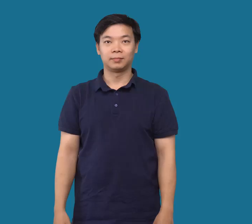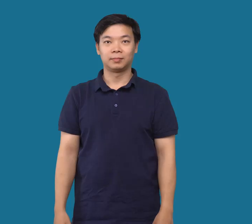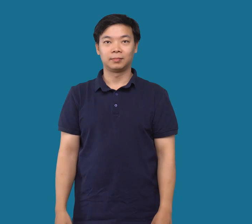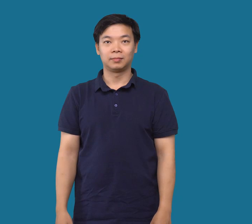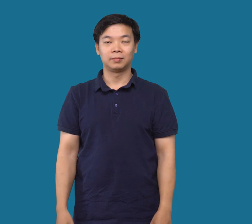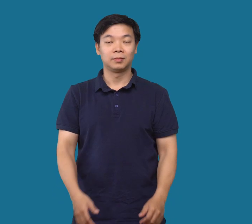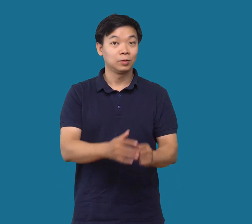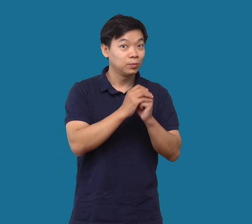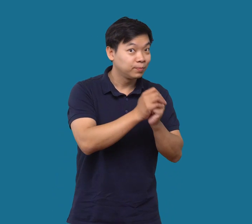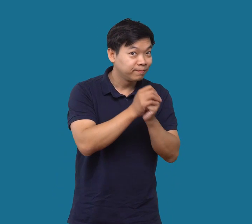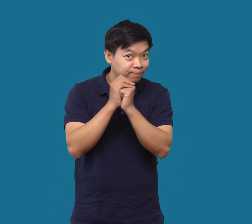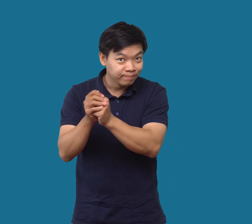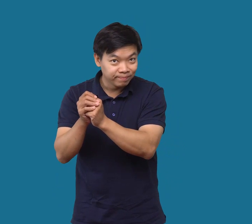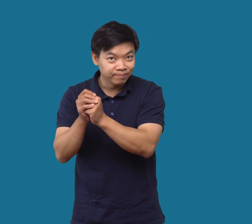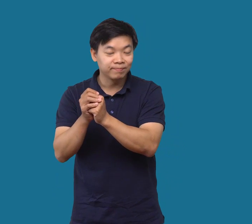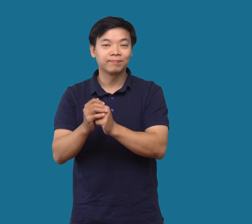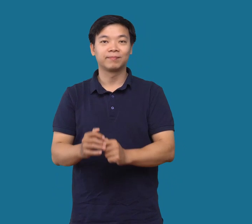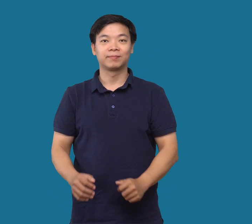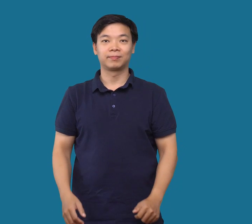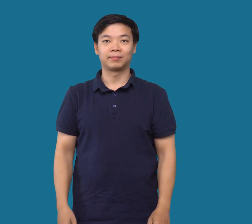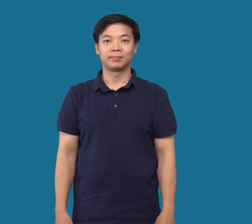chúc mừng